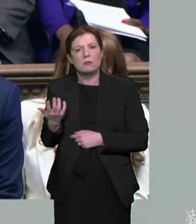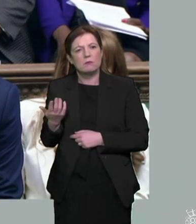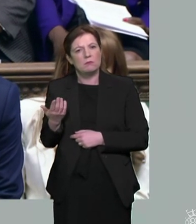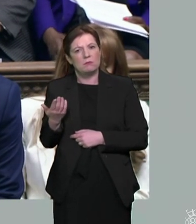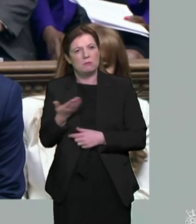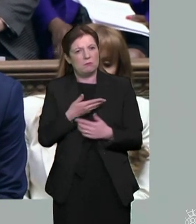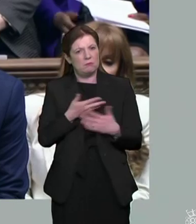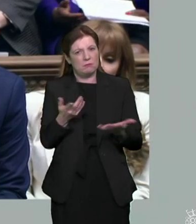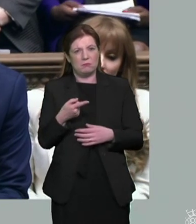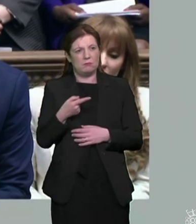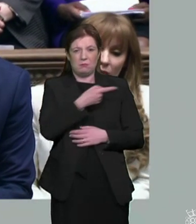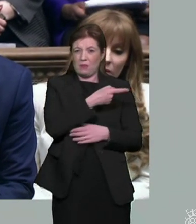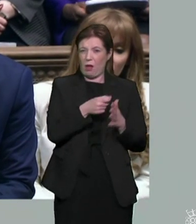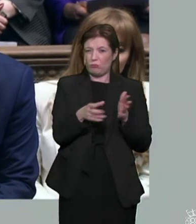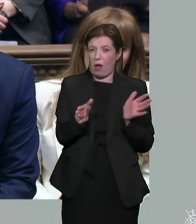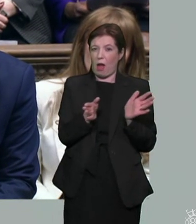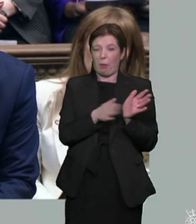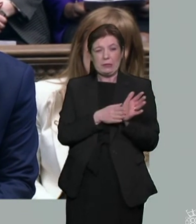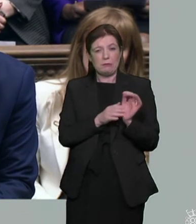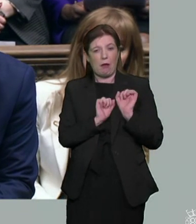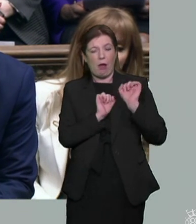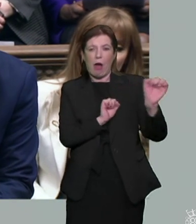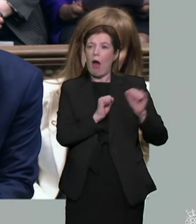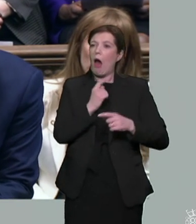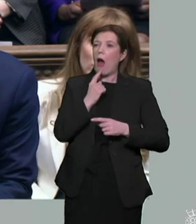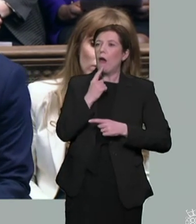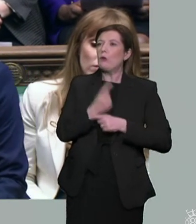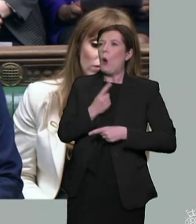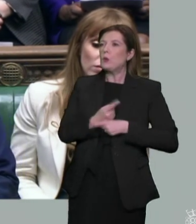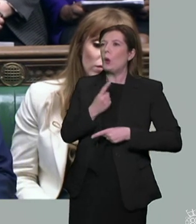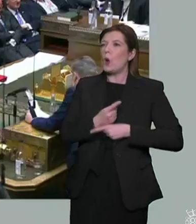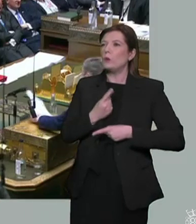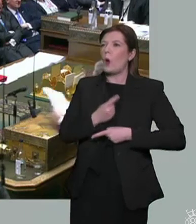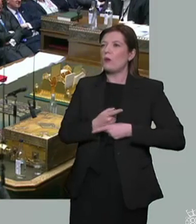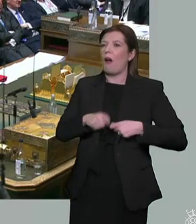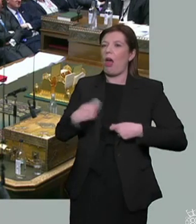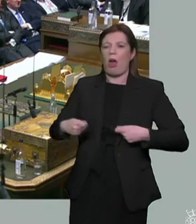What good to them is a Prime Minister who is all mouth and no trousers?